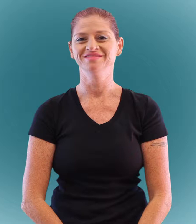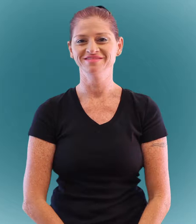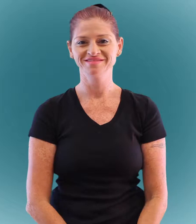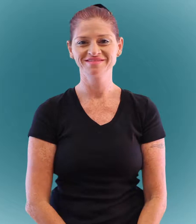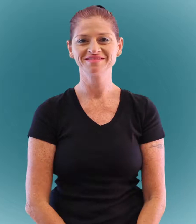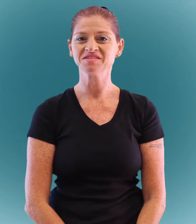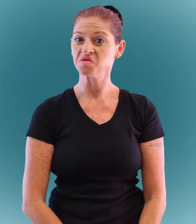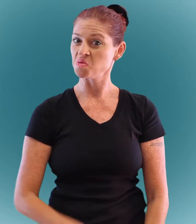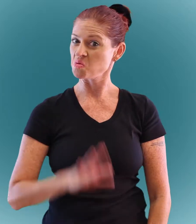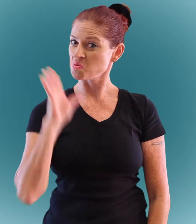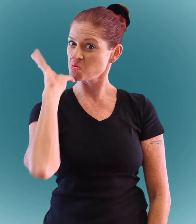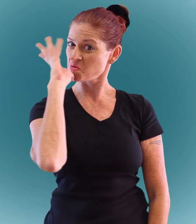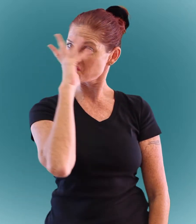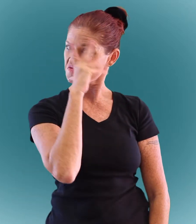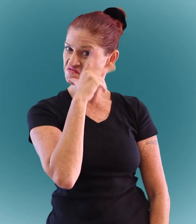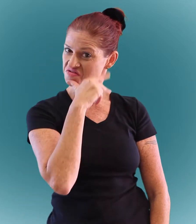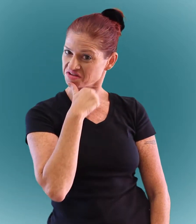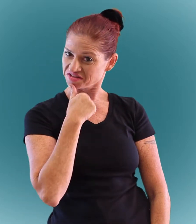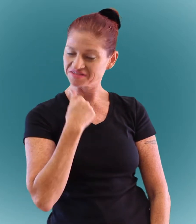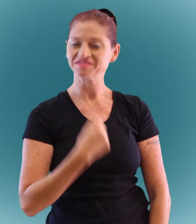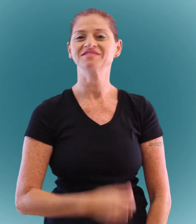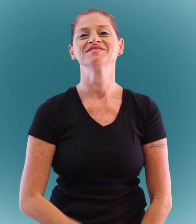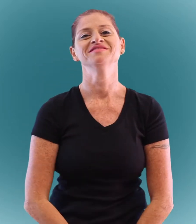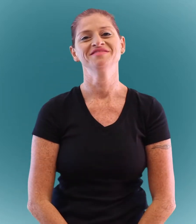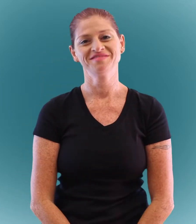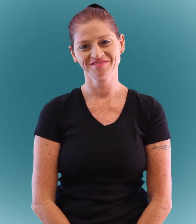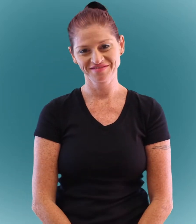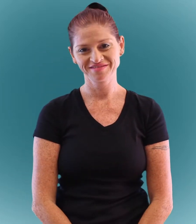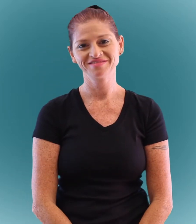יפה